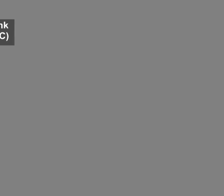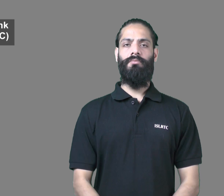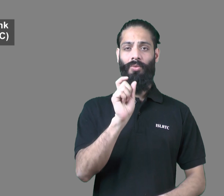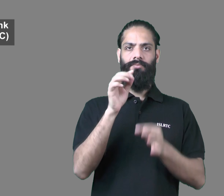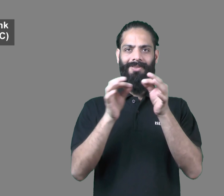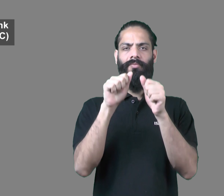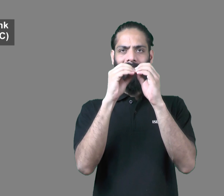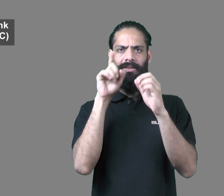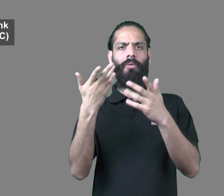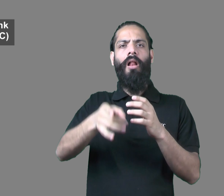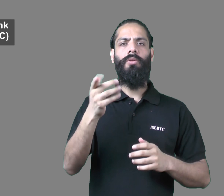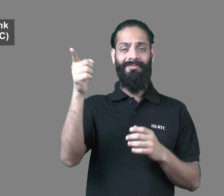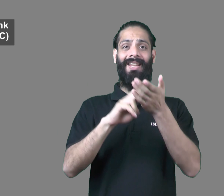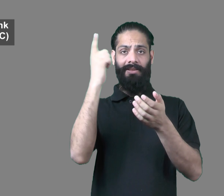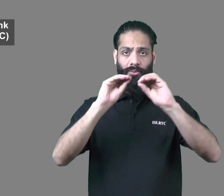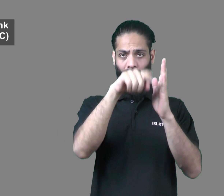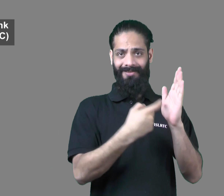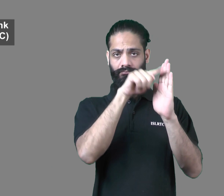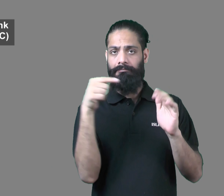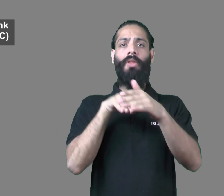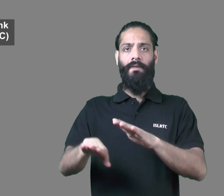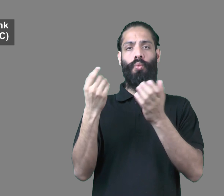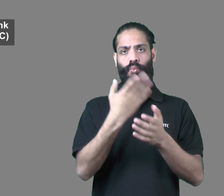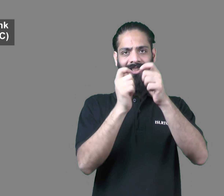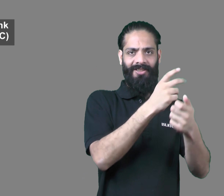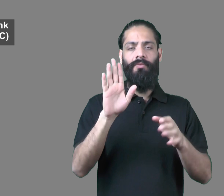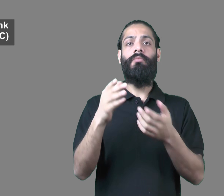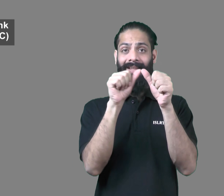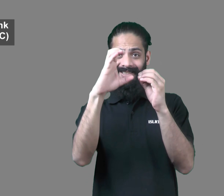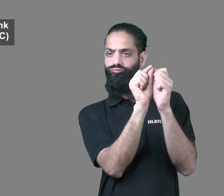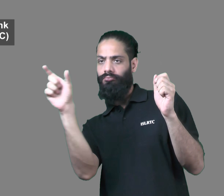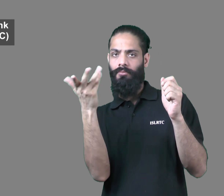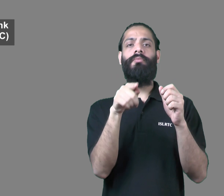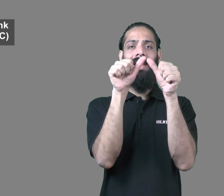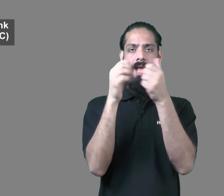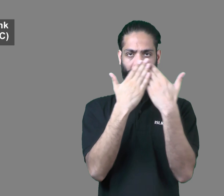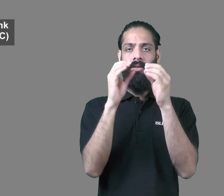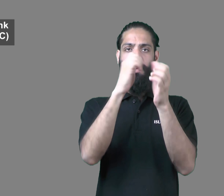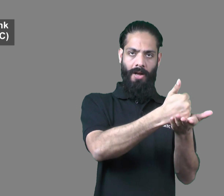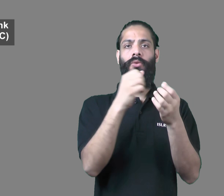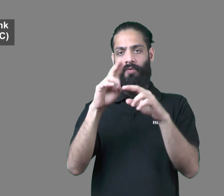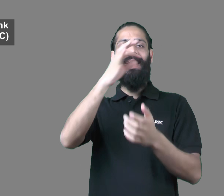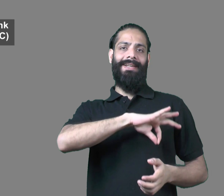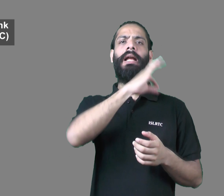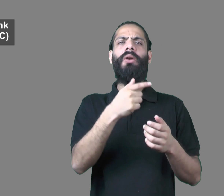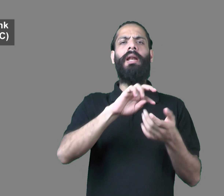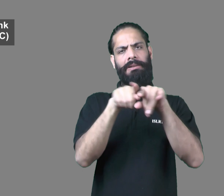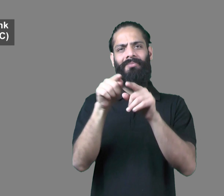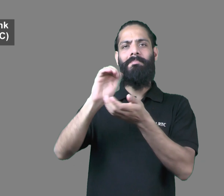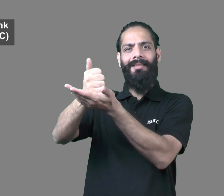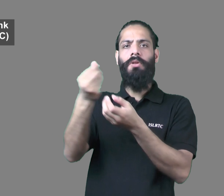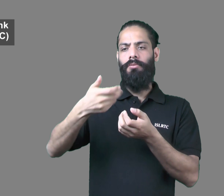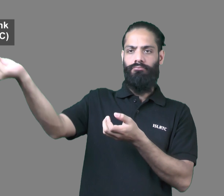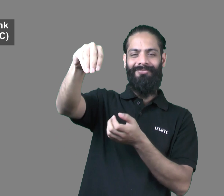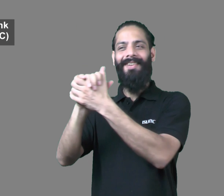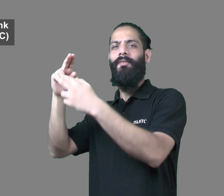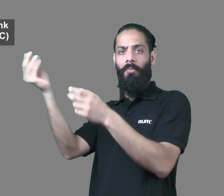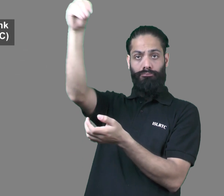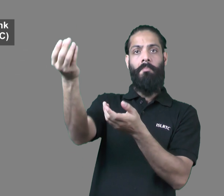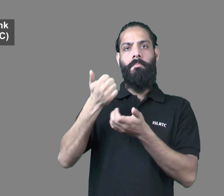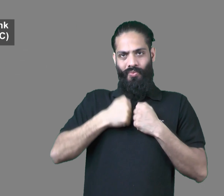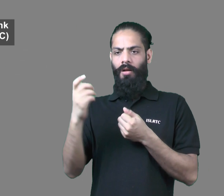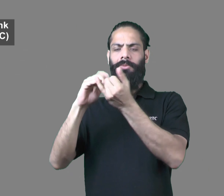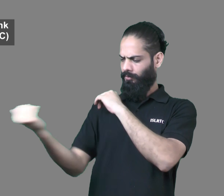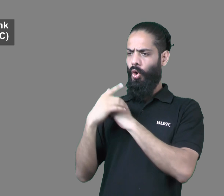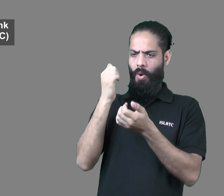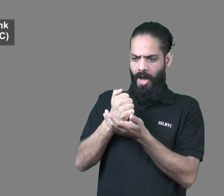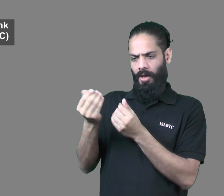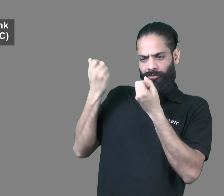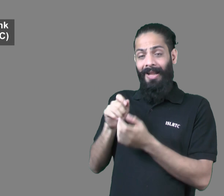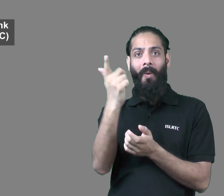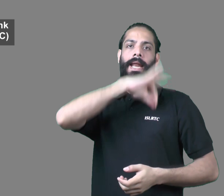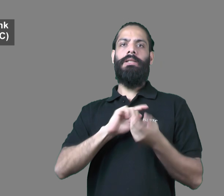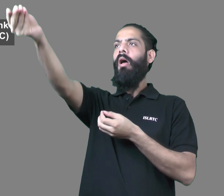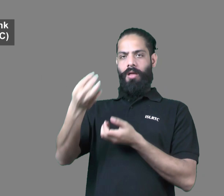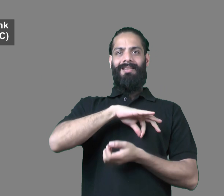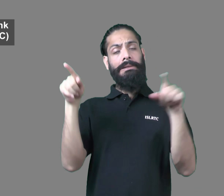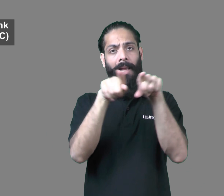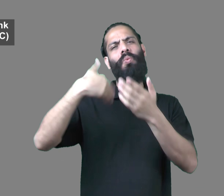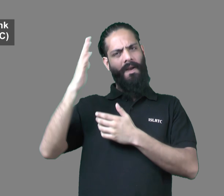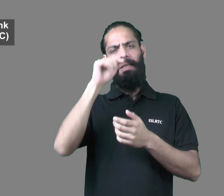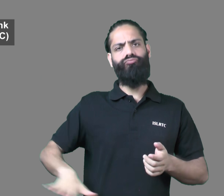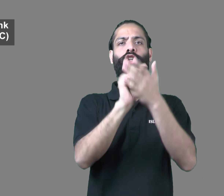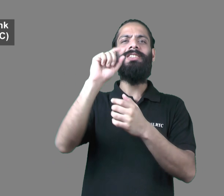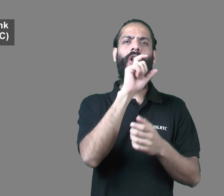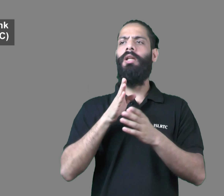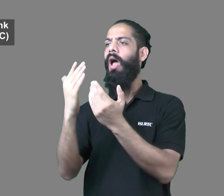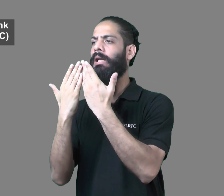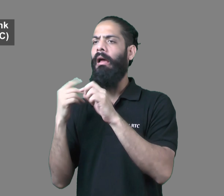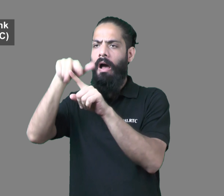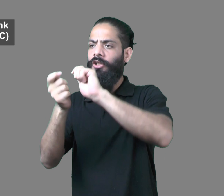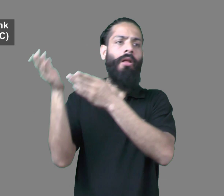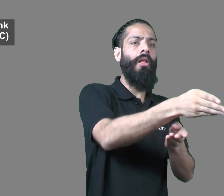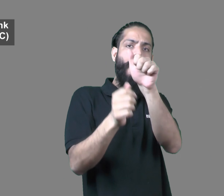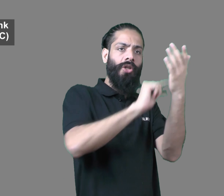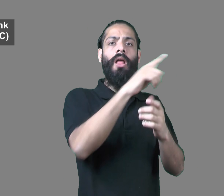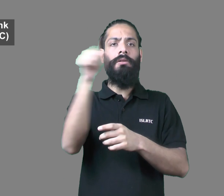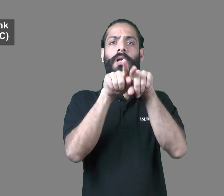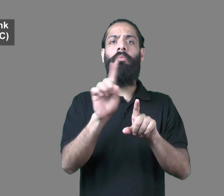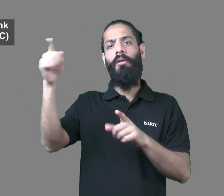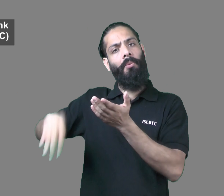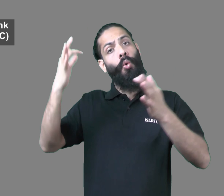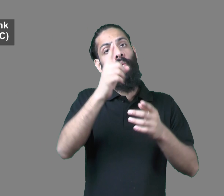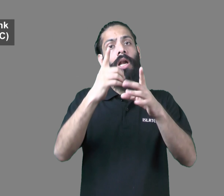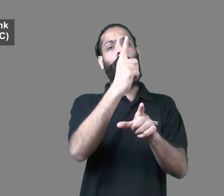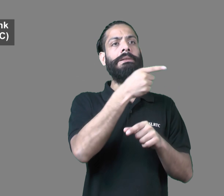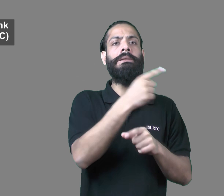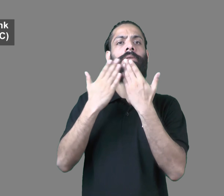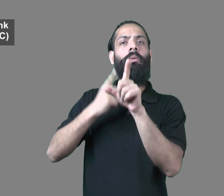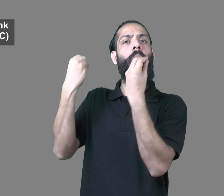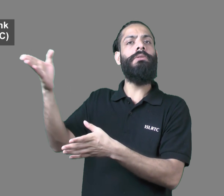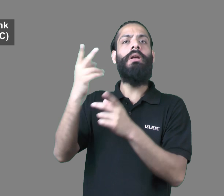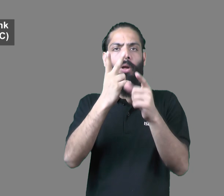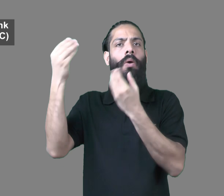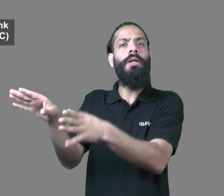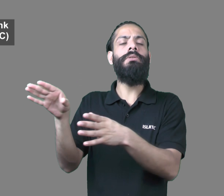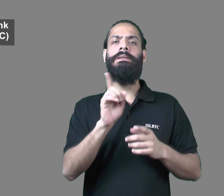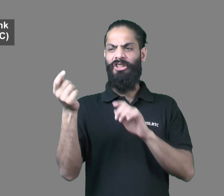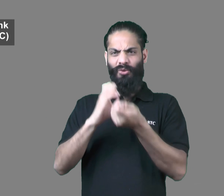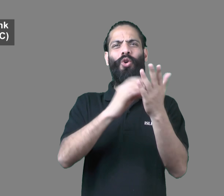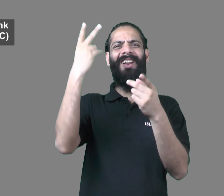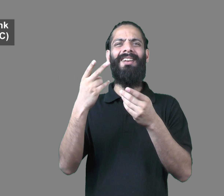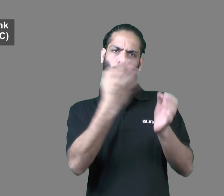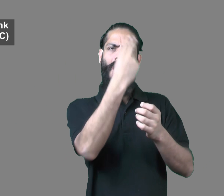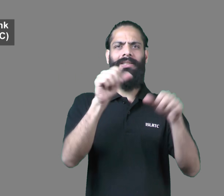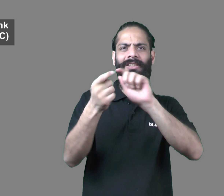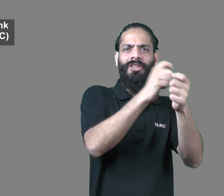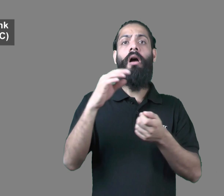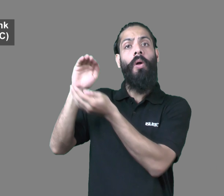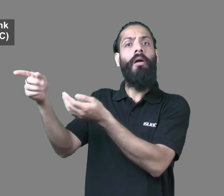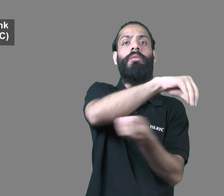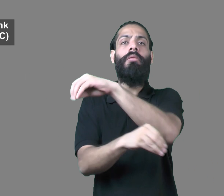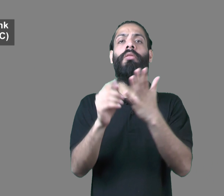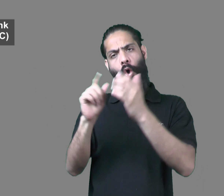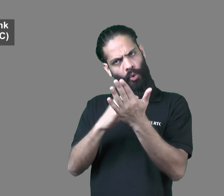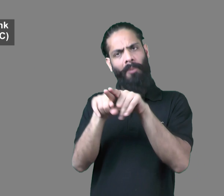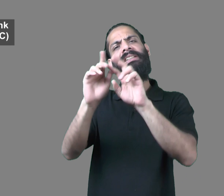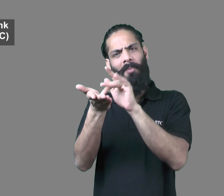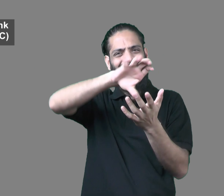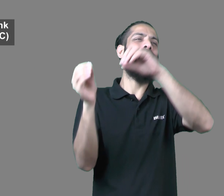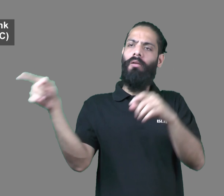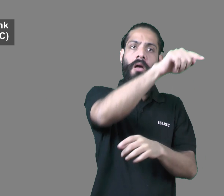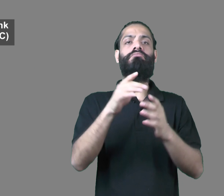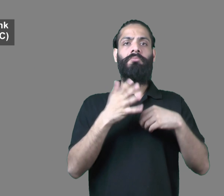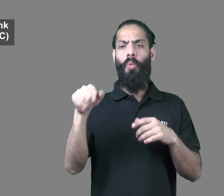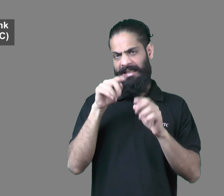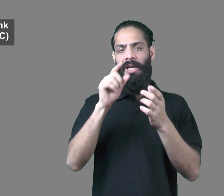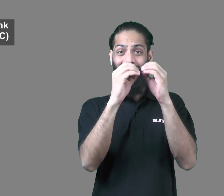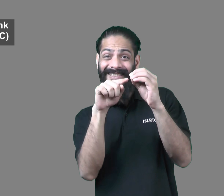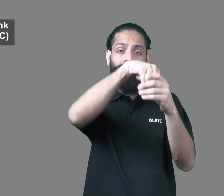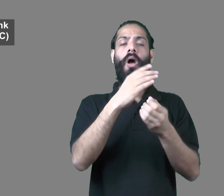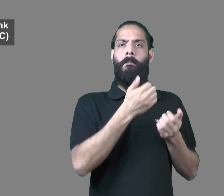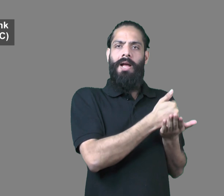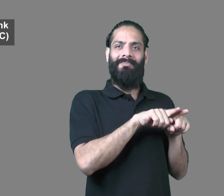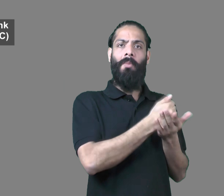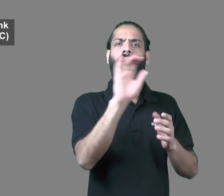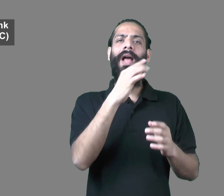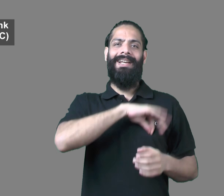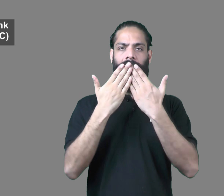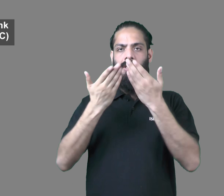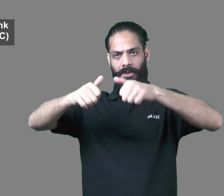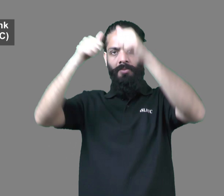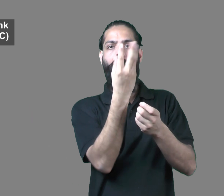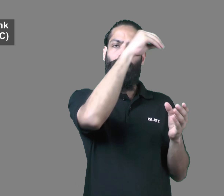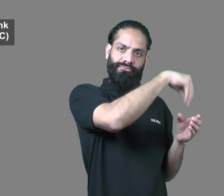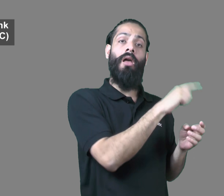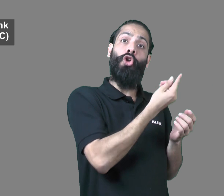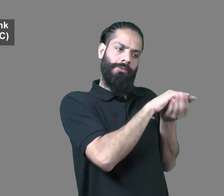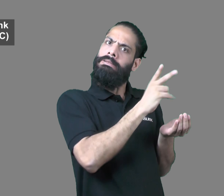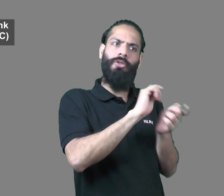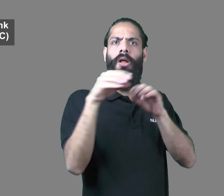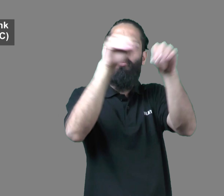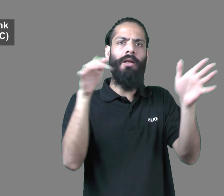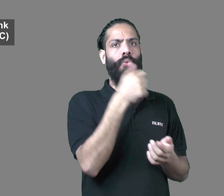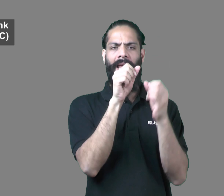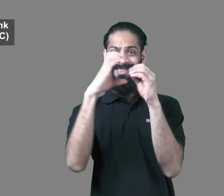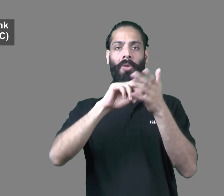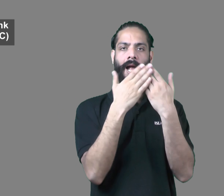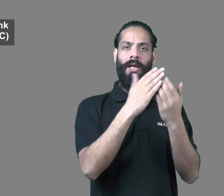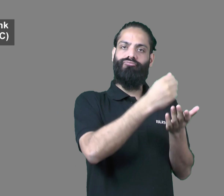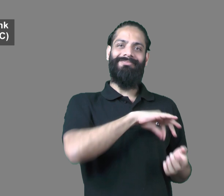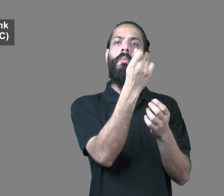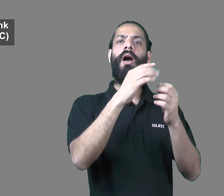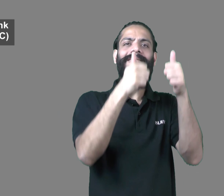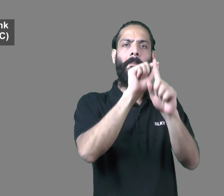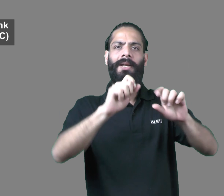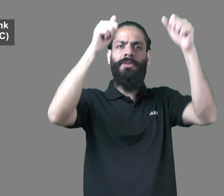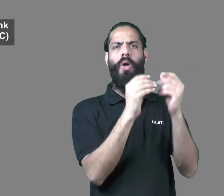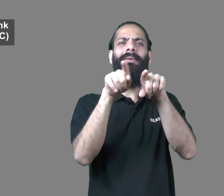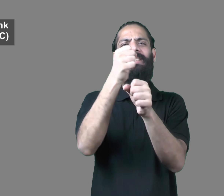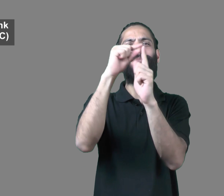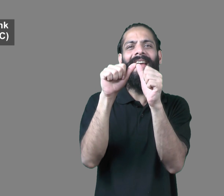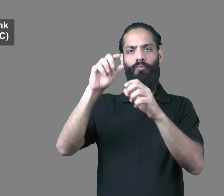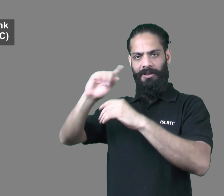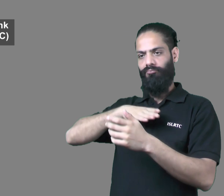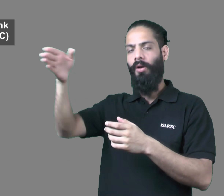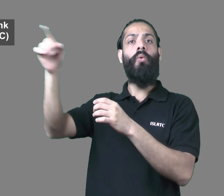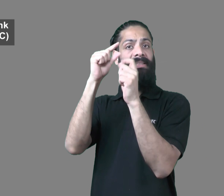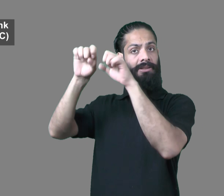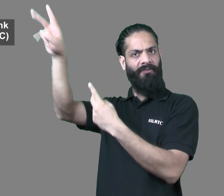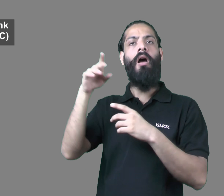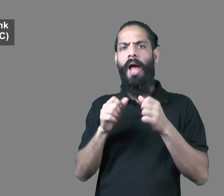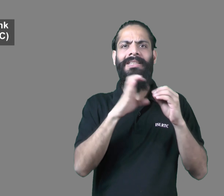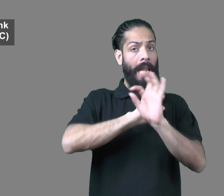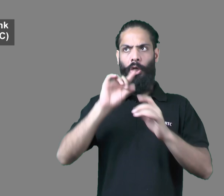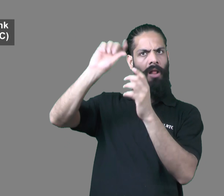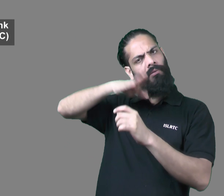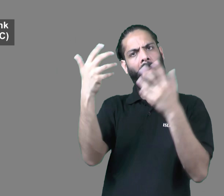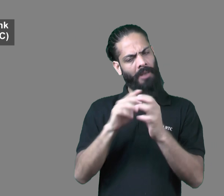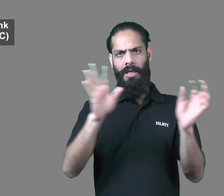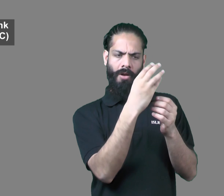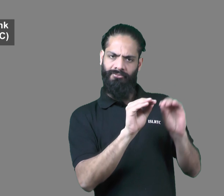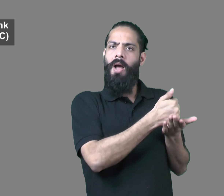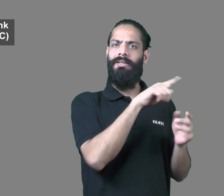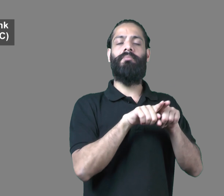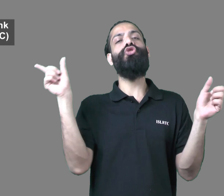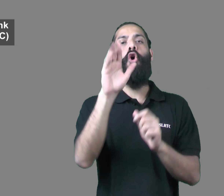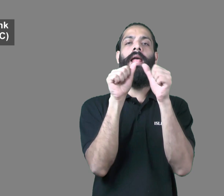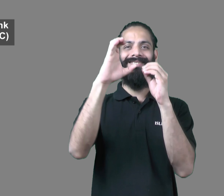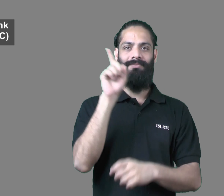Academic Bank of Credit (ABC)